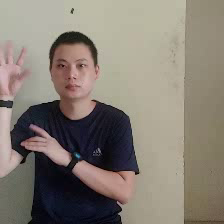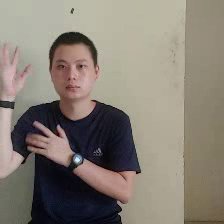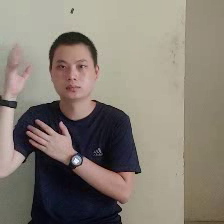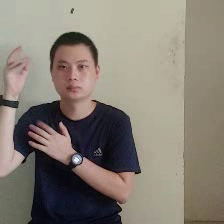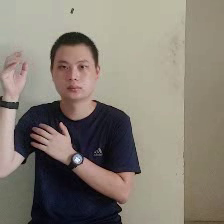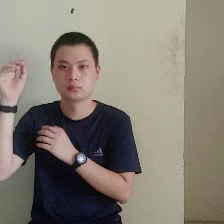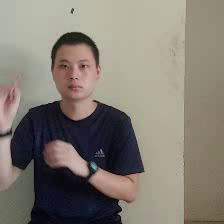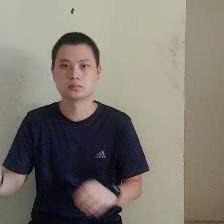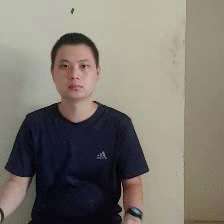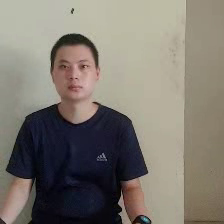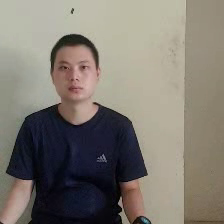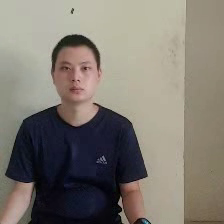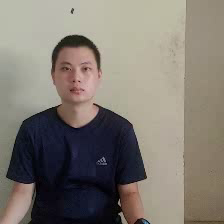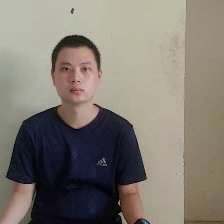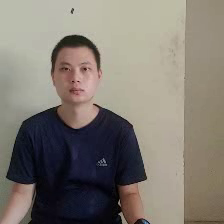Cho